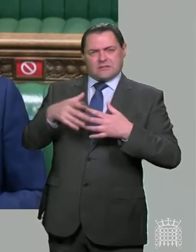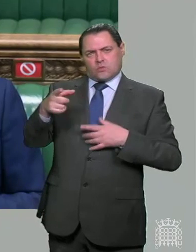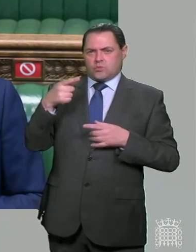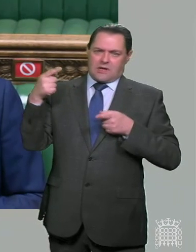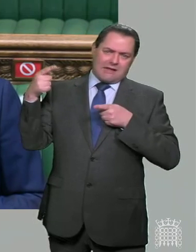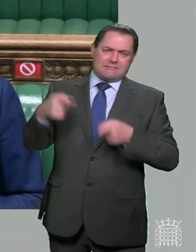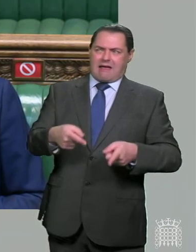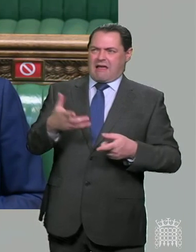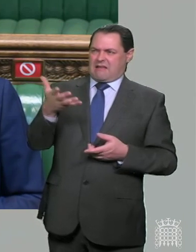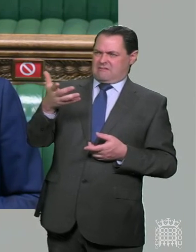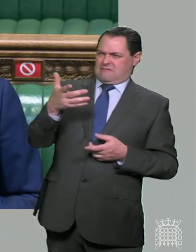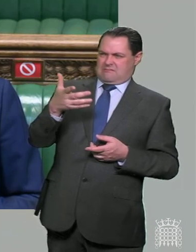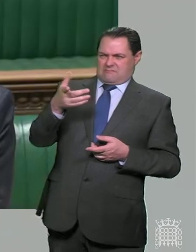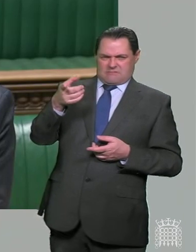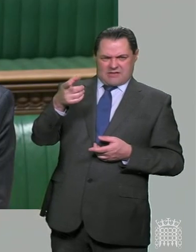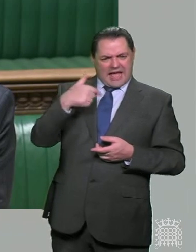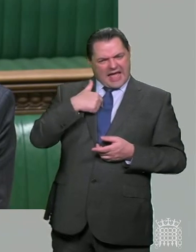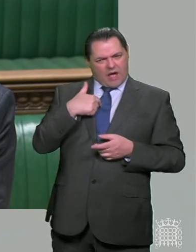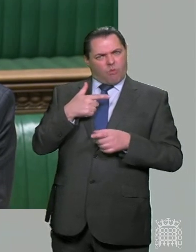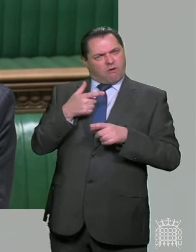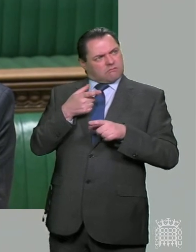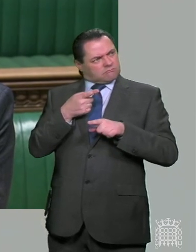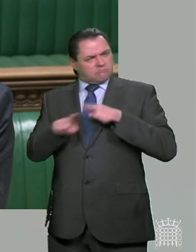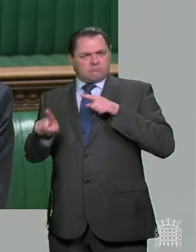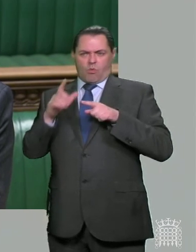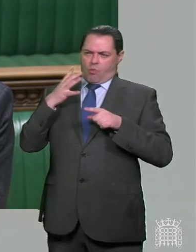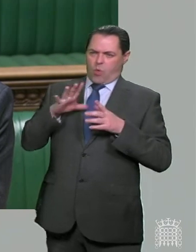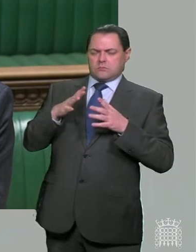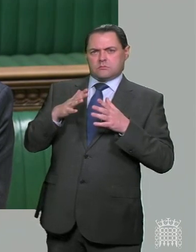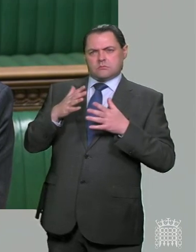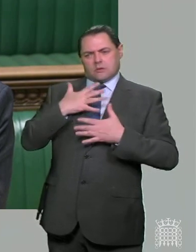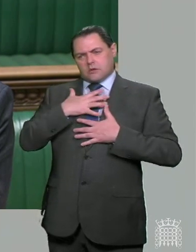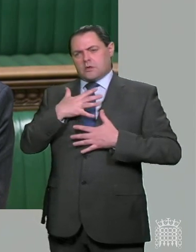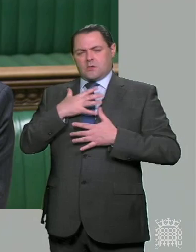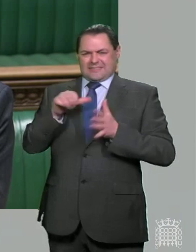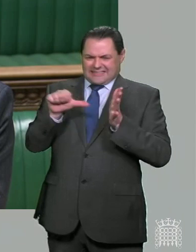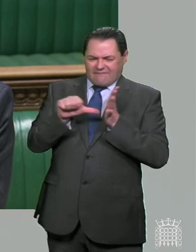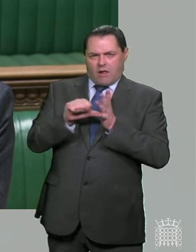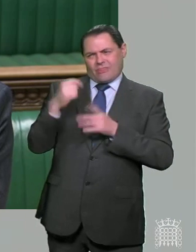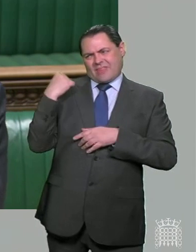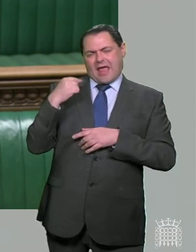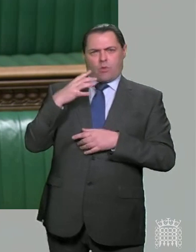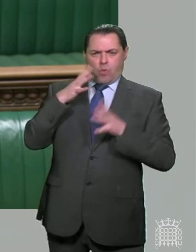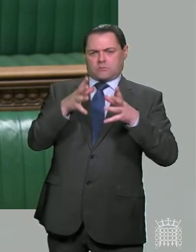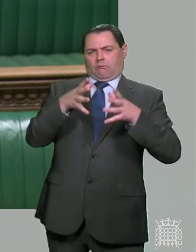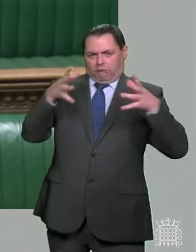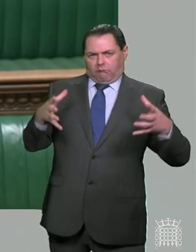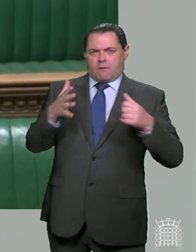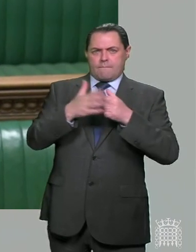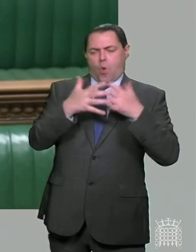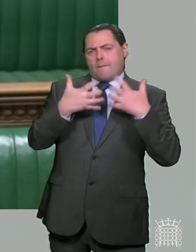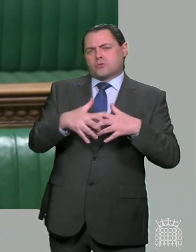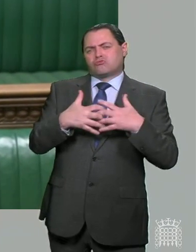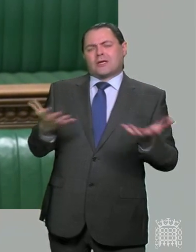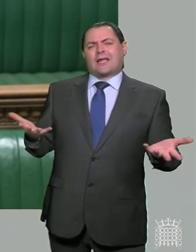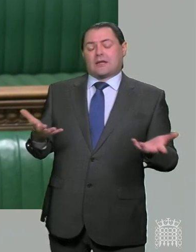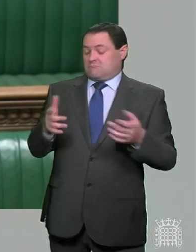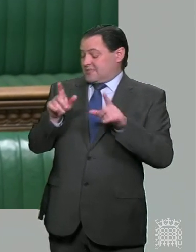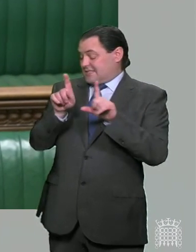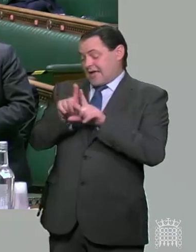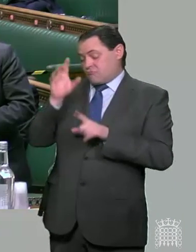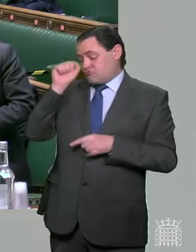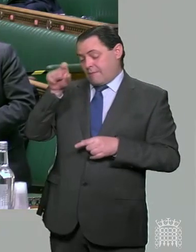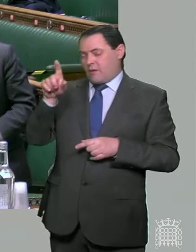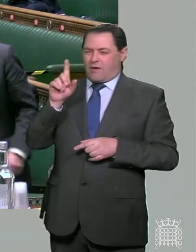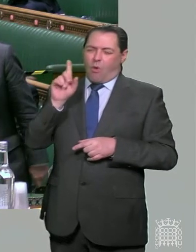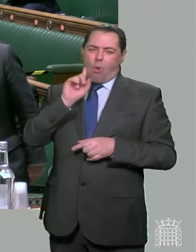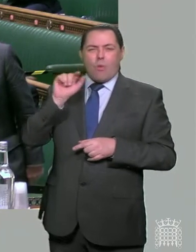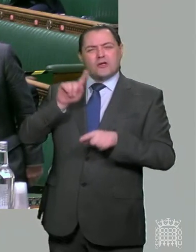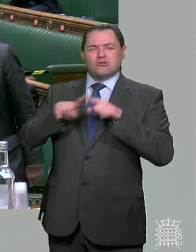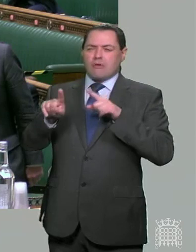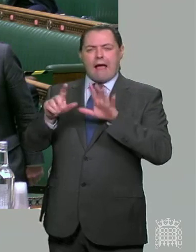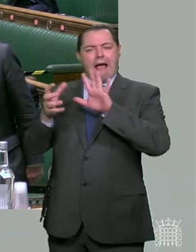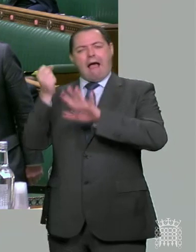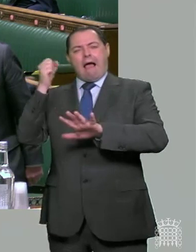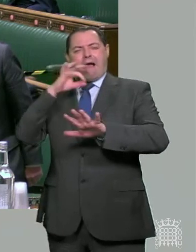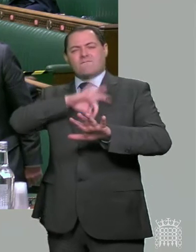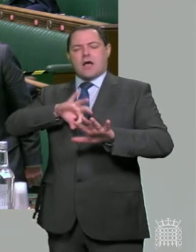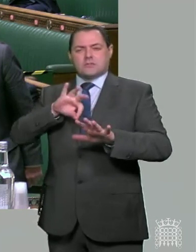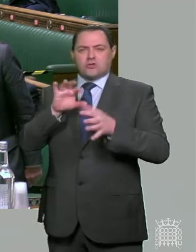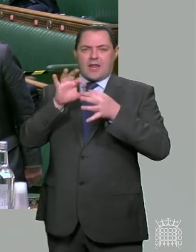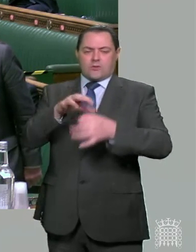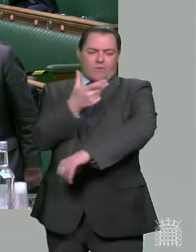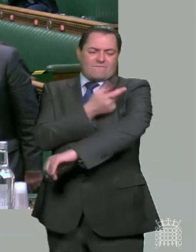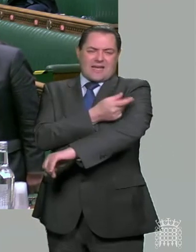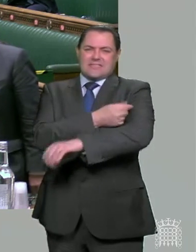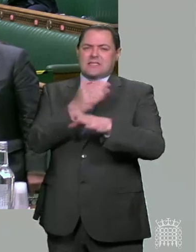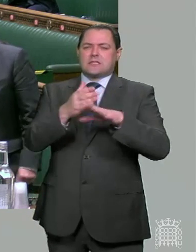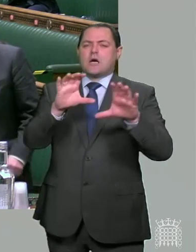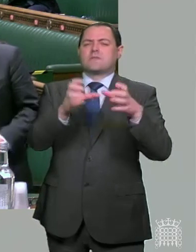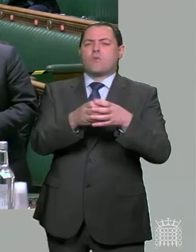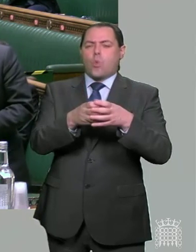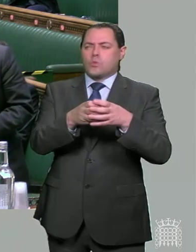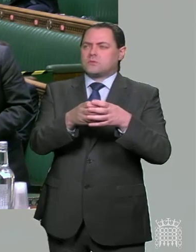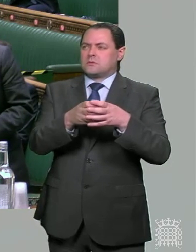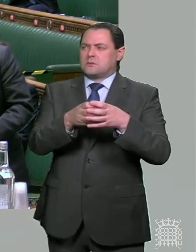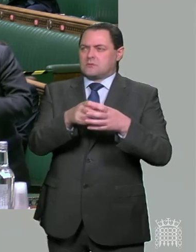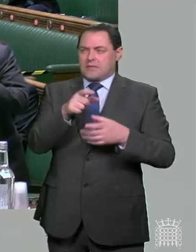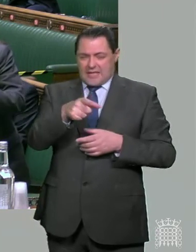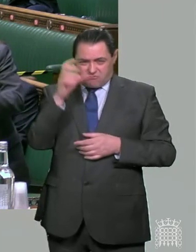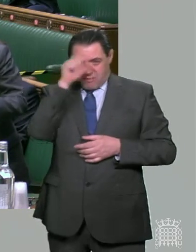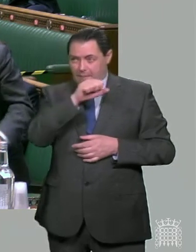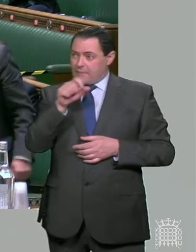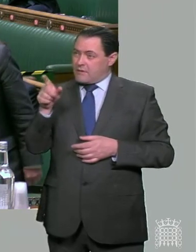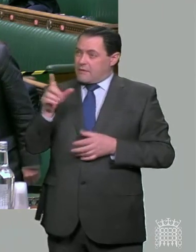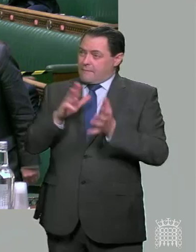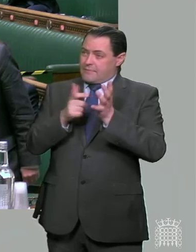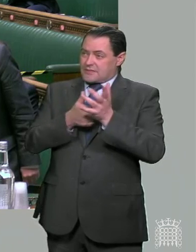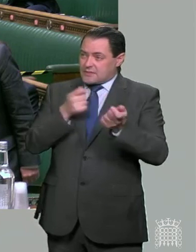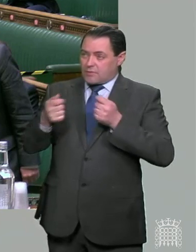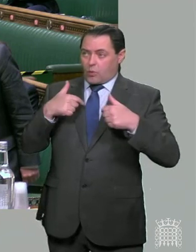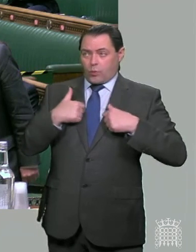He attacks the ventilator challenge—our efforts to get more ventilators at a very, very difficult time for this country—in the same way, by the way, in which he opportunistically attacked the Vaccine Taskforce at a critical moment, which he will recall.